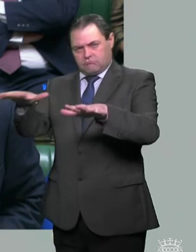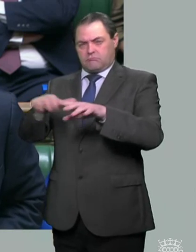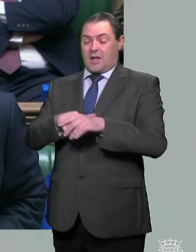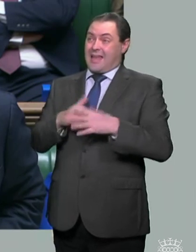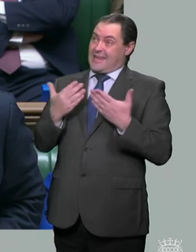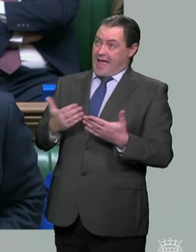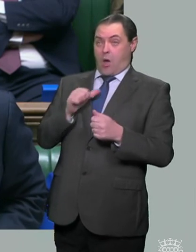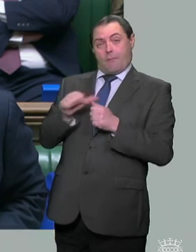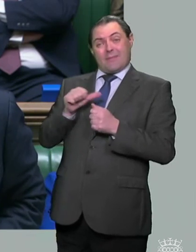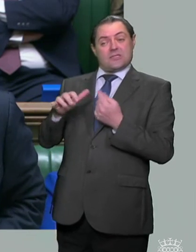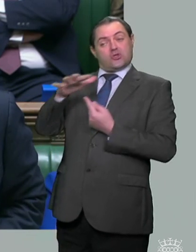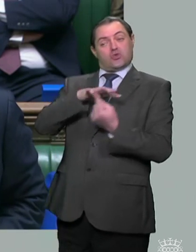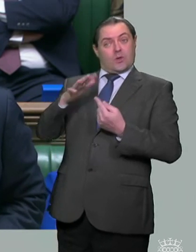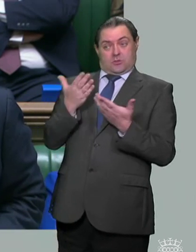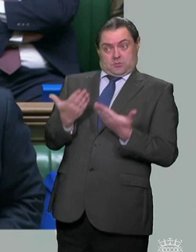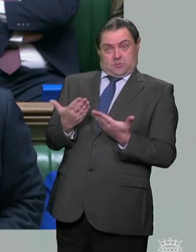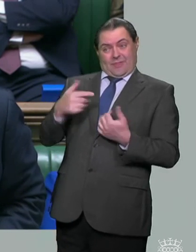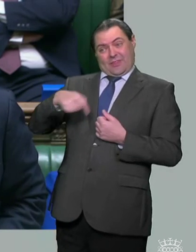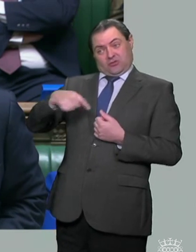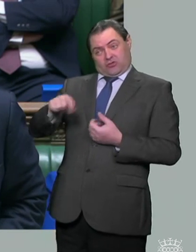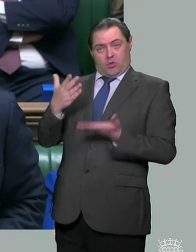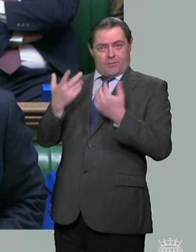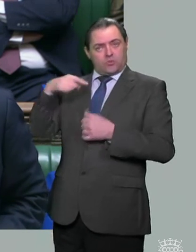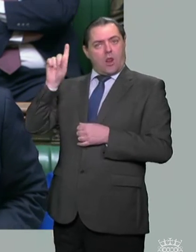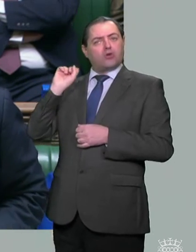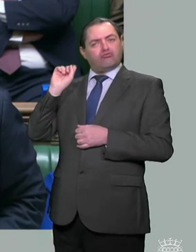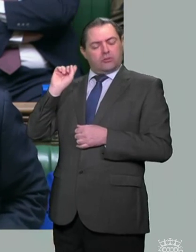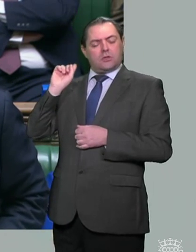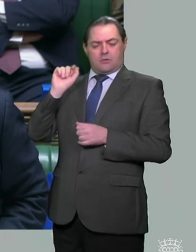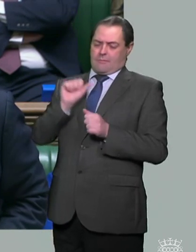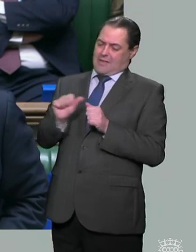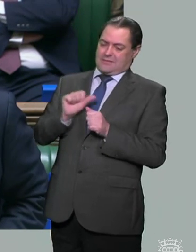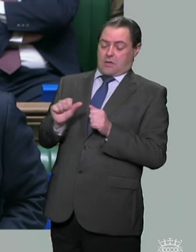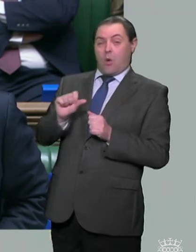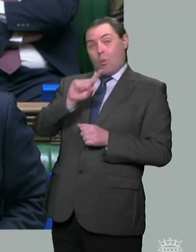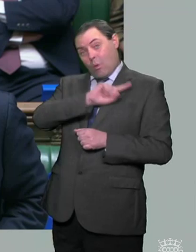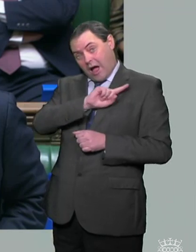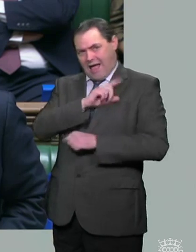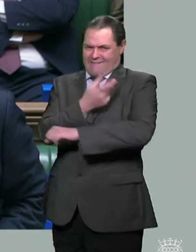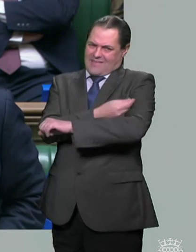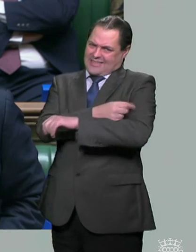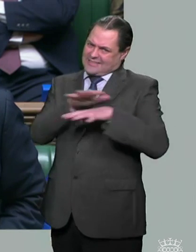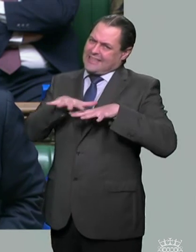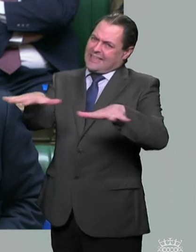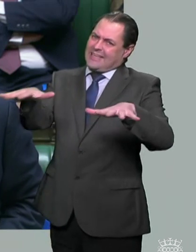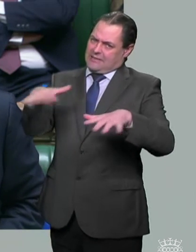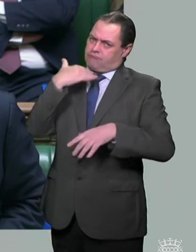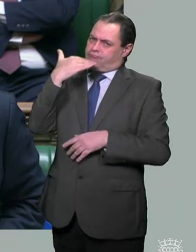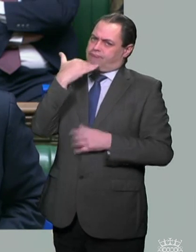We are in a much better position this year than we were last year, and that is thanks to the vaccination roll-out.